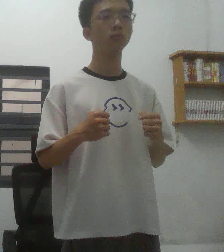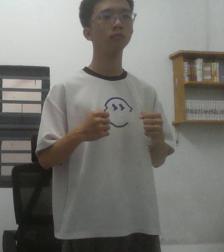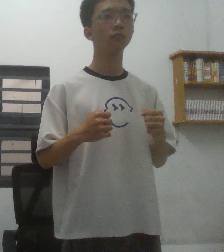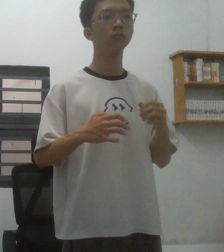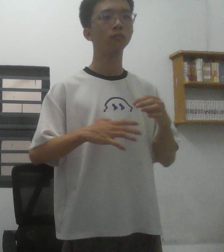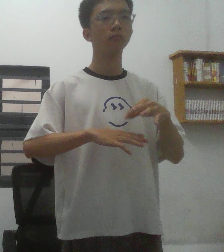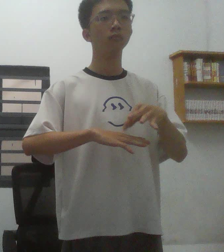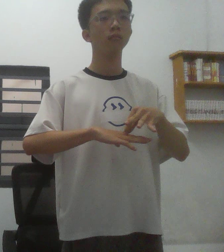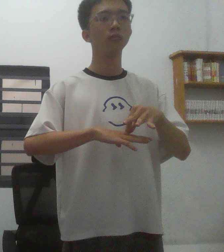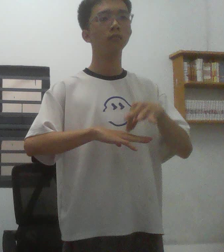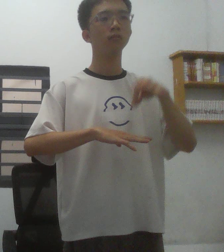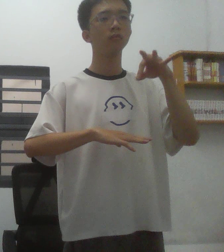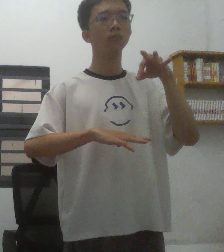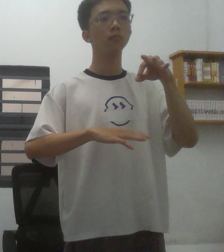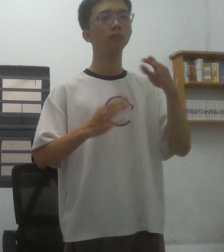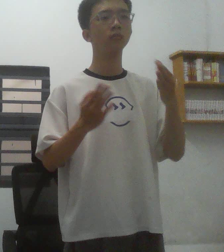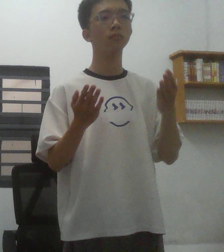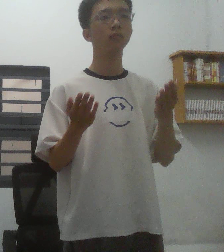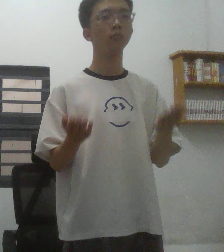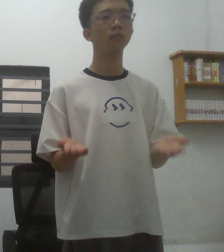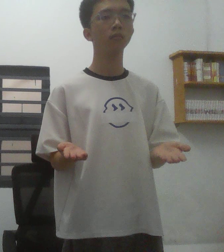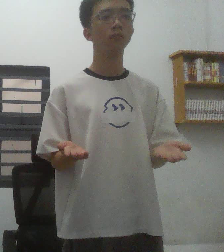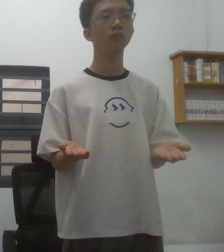tuan nay